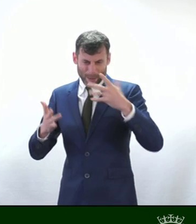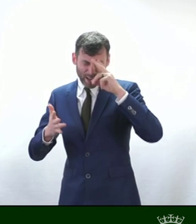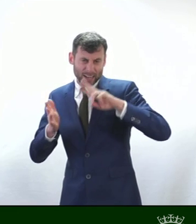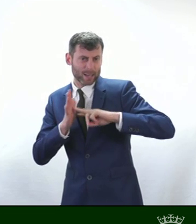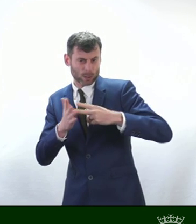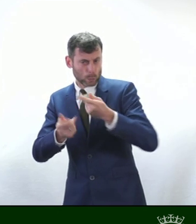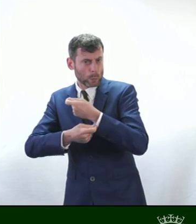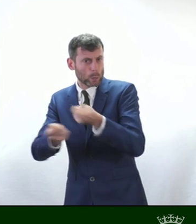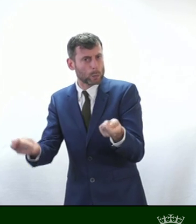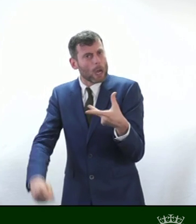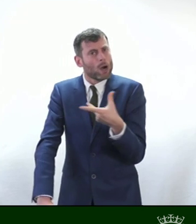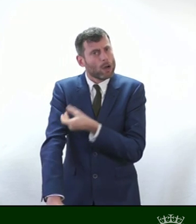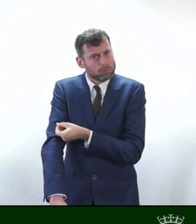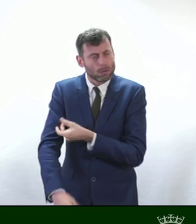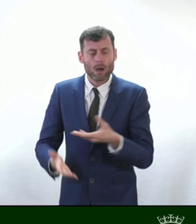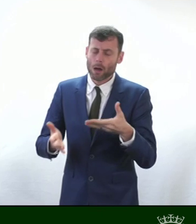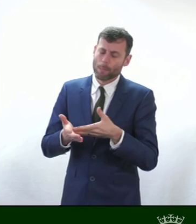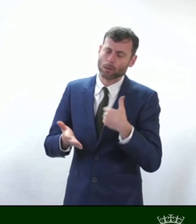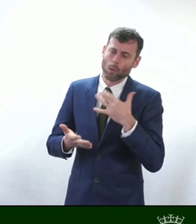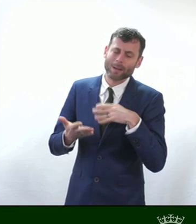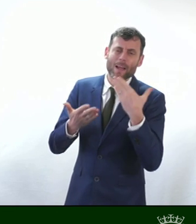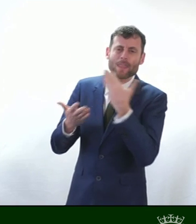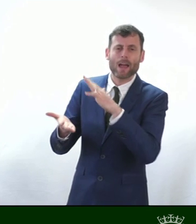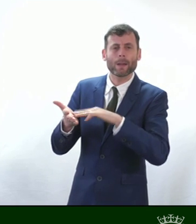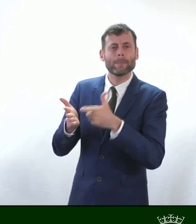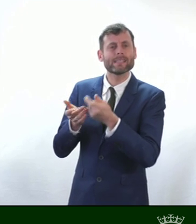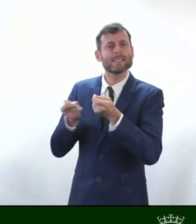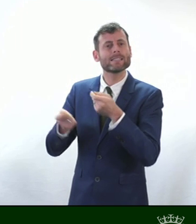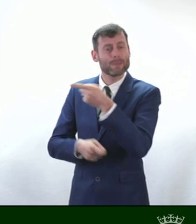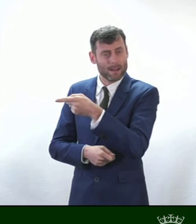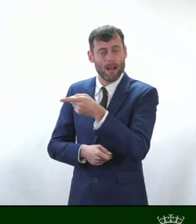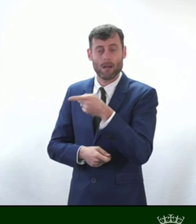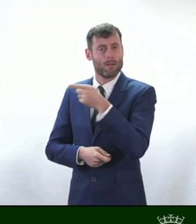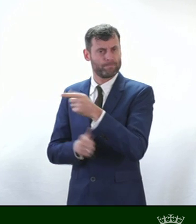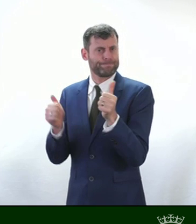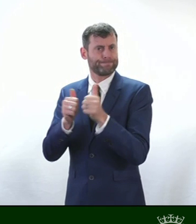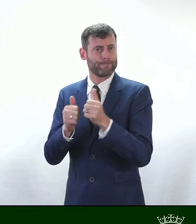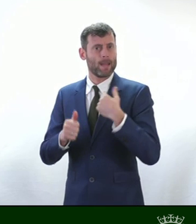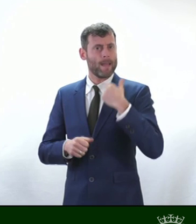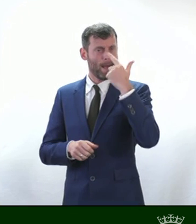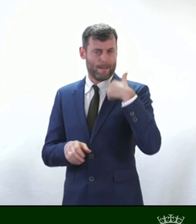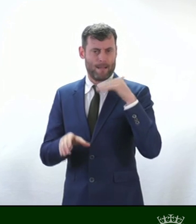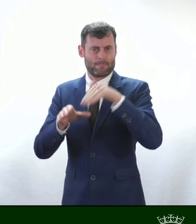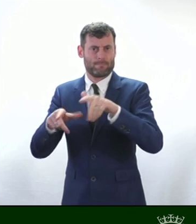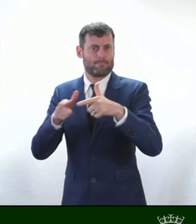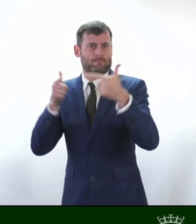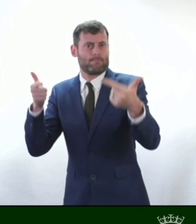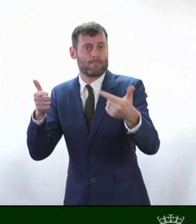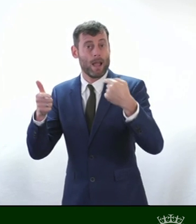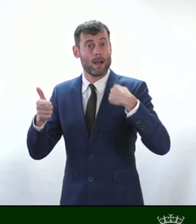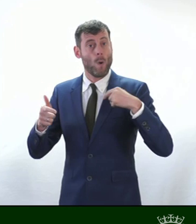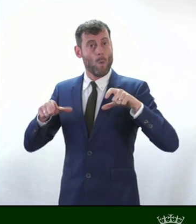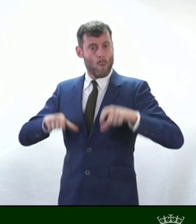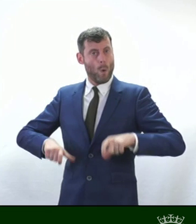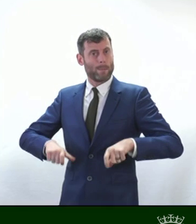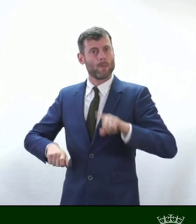Mr Speaker, I also want to thank you and the House authorities for enabling me to participate today, notwithstanding the fact that I am self-isolating.